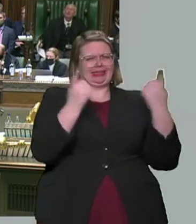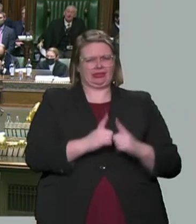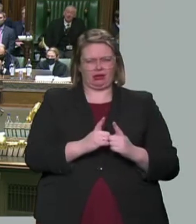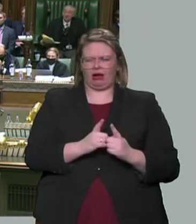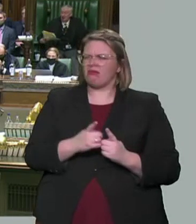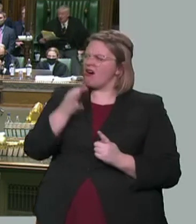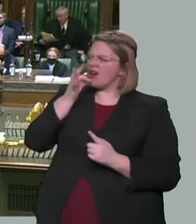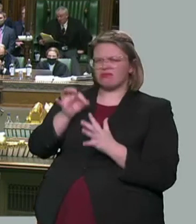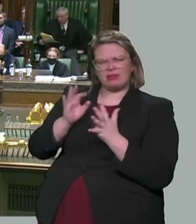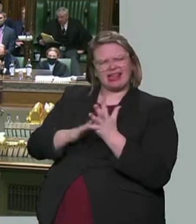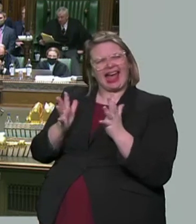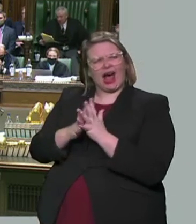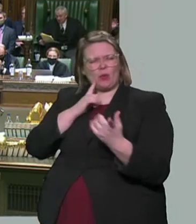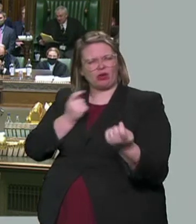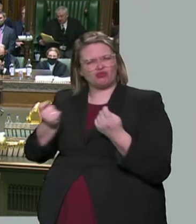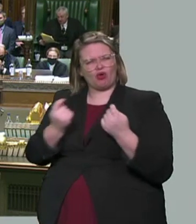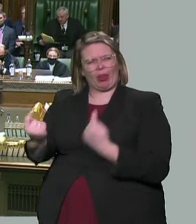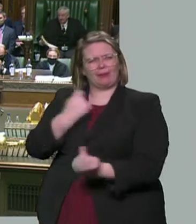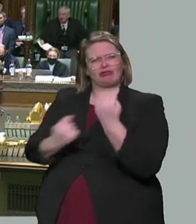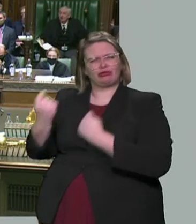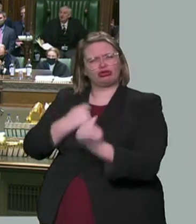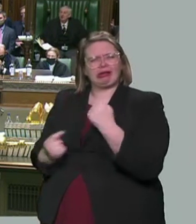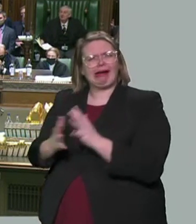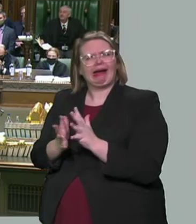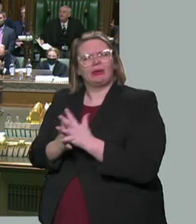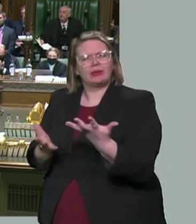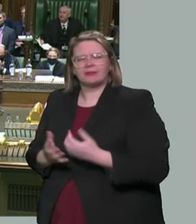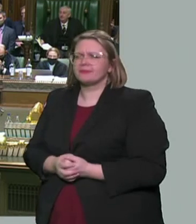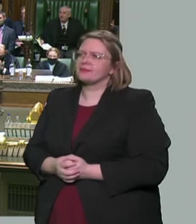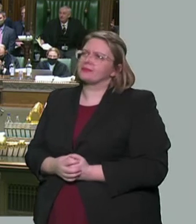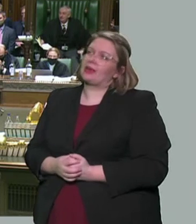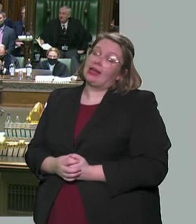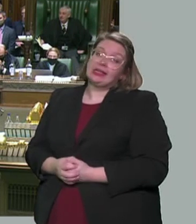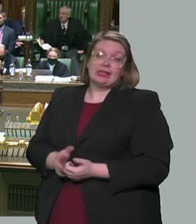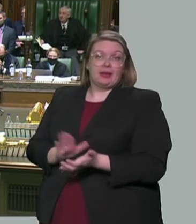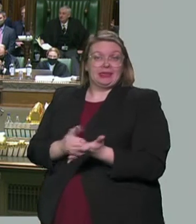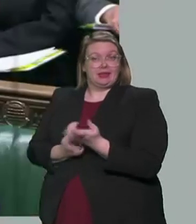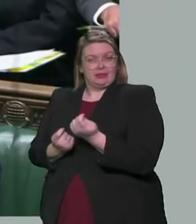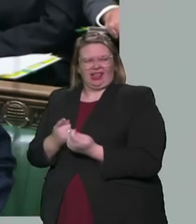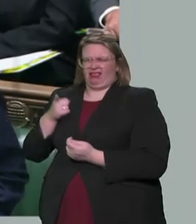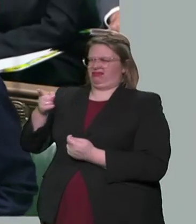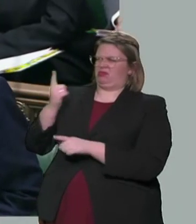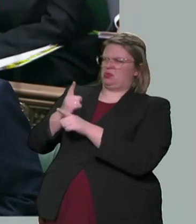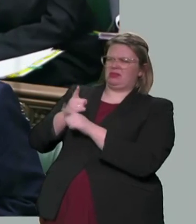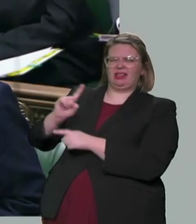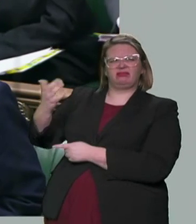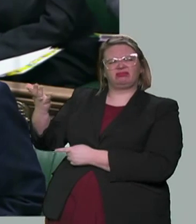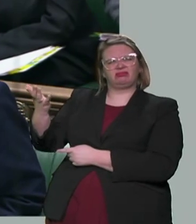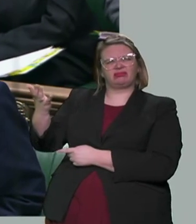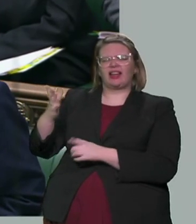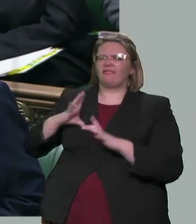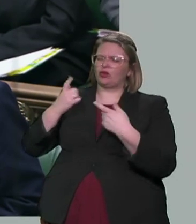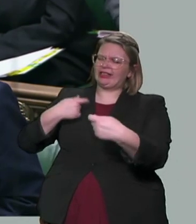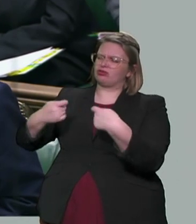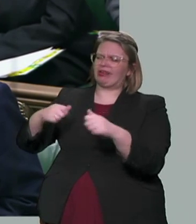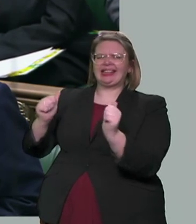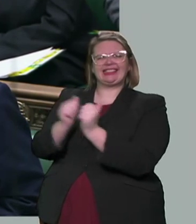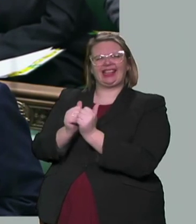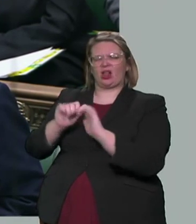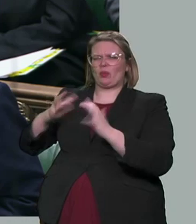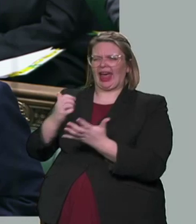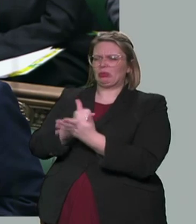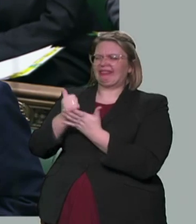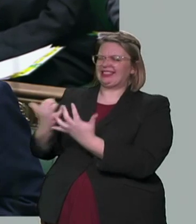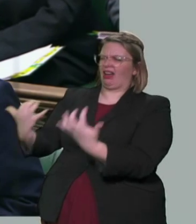Yes. I do not recognise the account that my right honourable Friend has given: we do not do free trade deals on that basis.